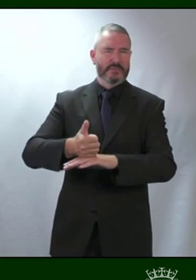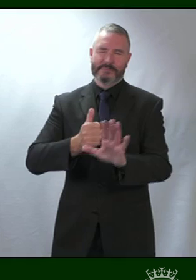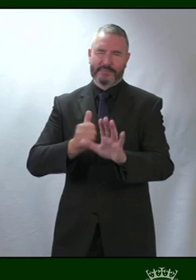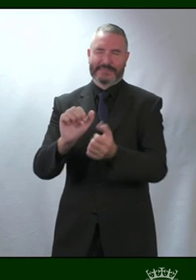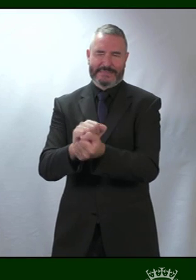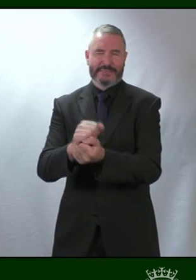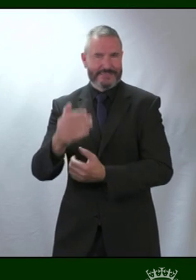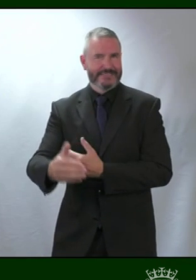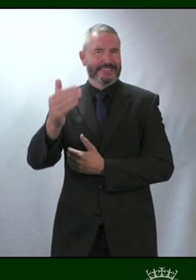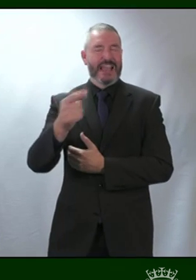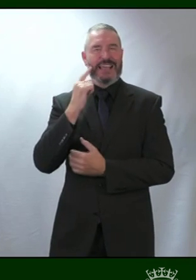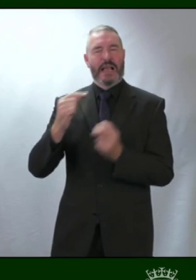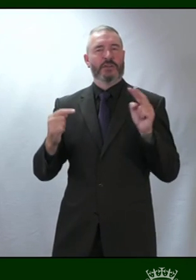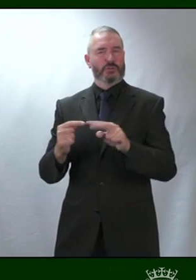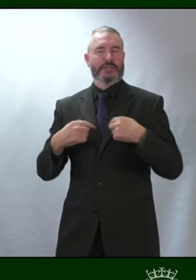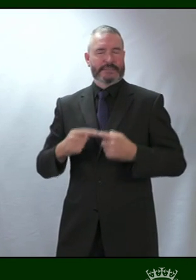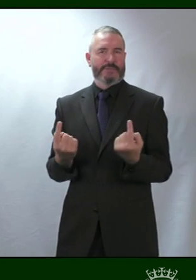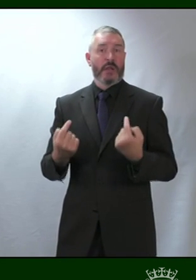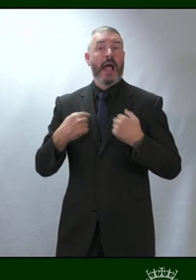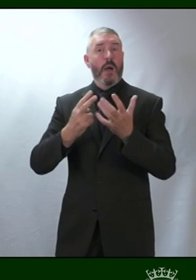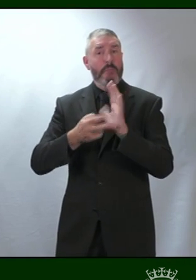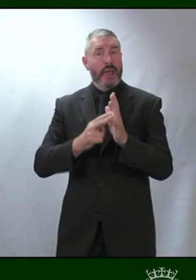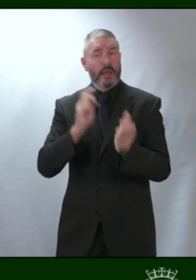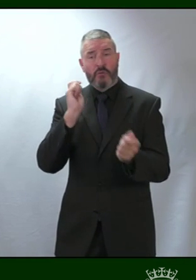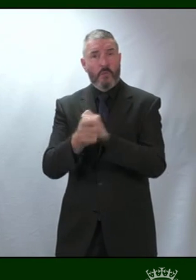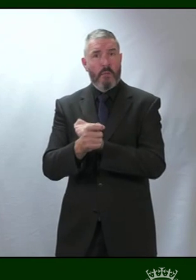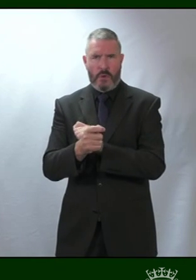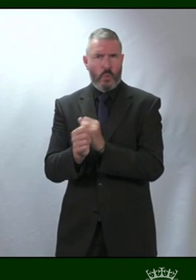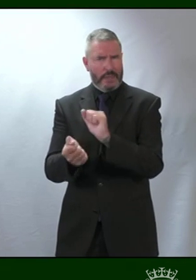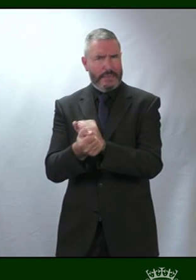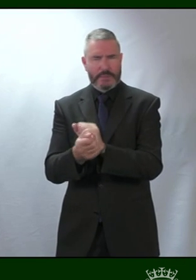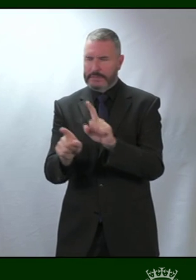The Government’s approach is entirely different. Our planning reform will not change.